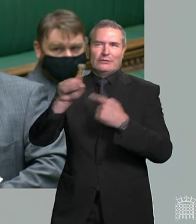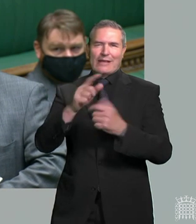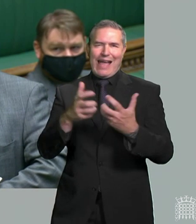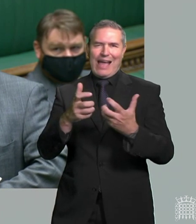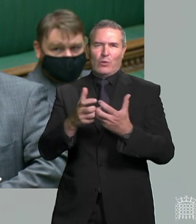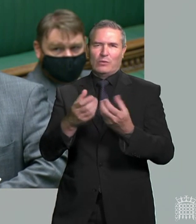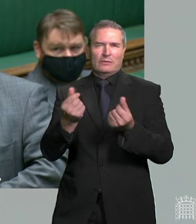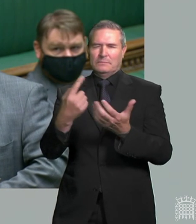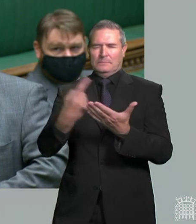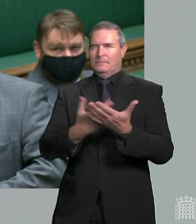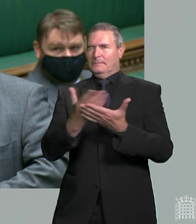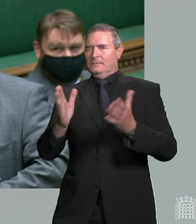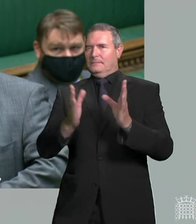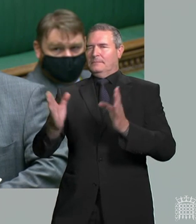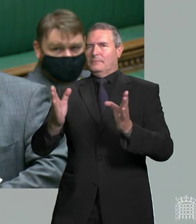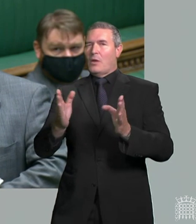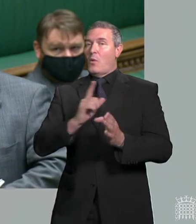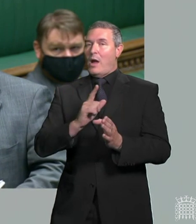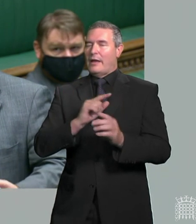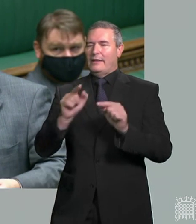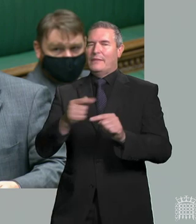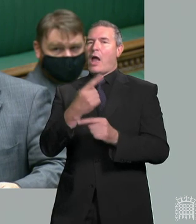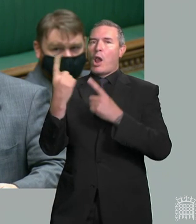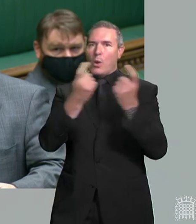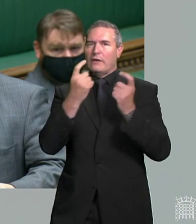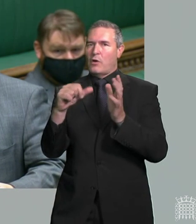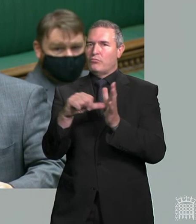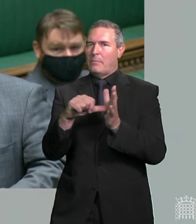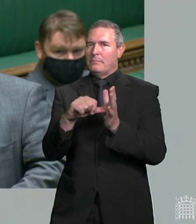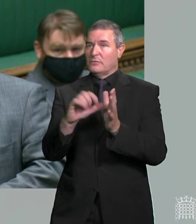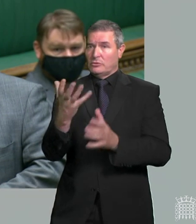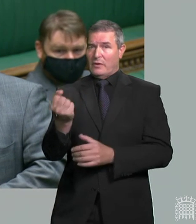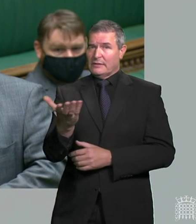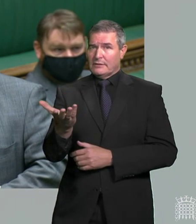It is a solution in desperate search of a problem that simply does not exist.